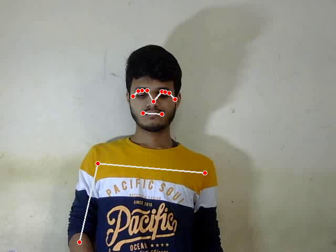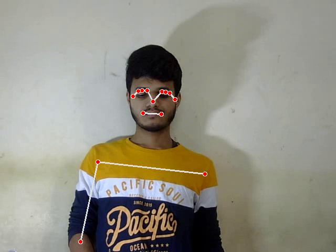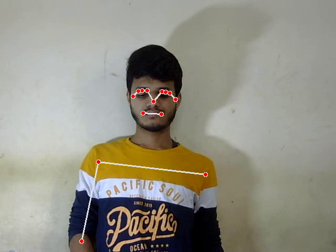busy